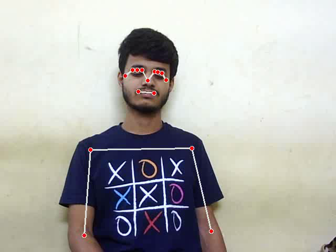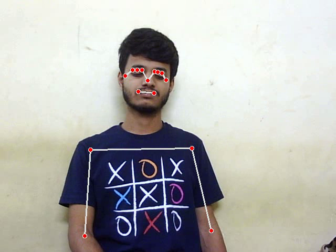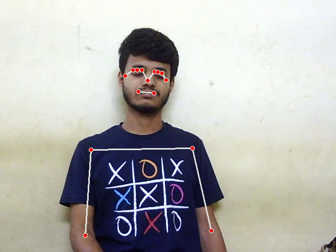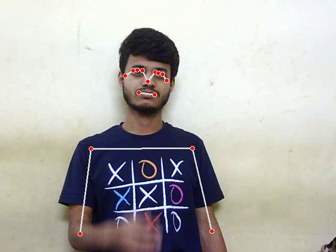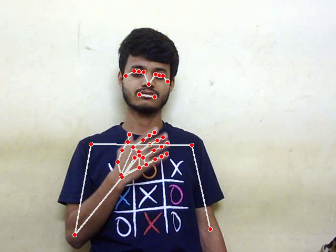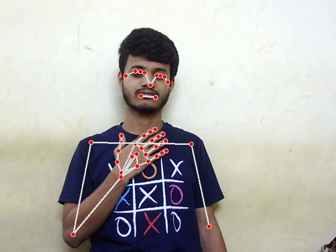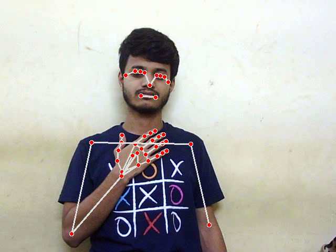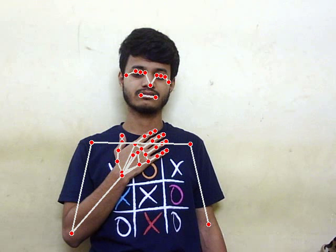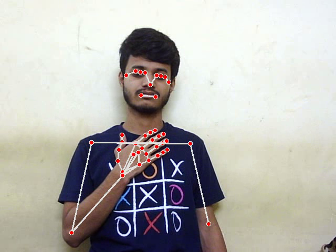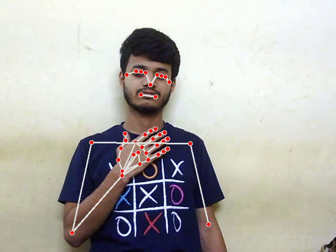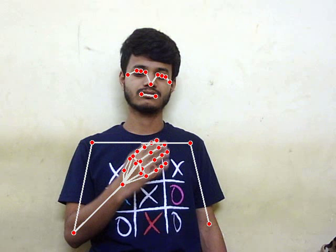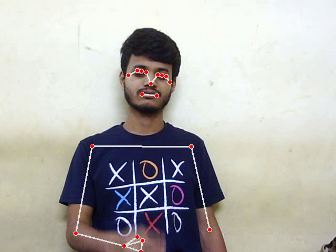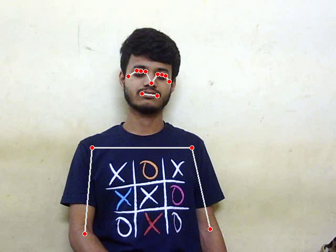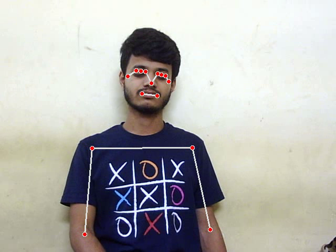my